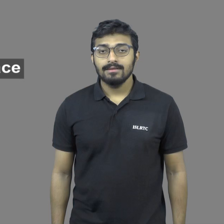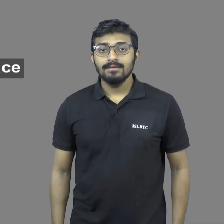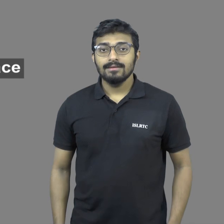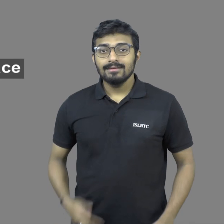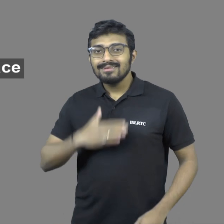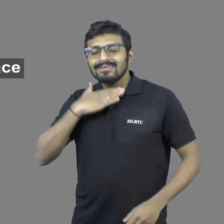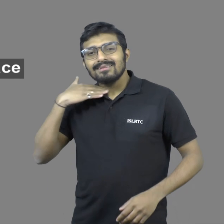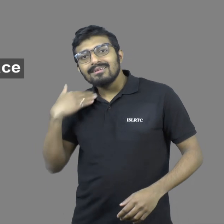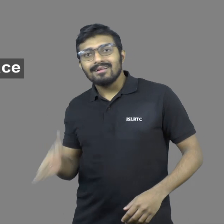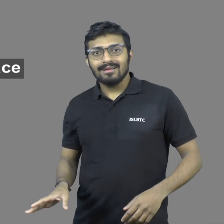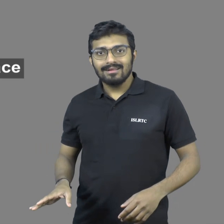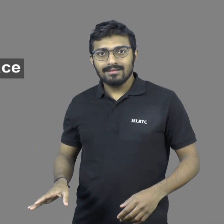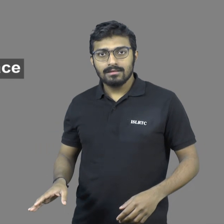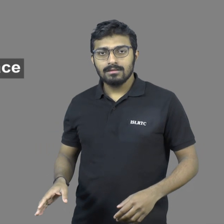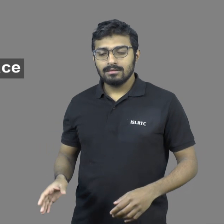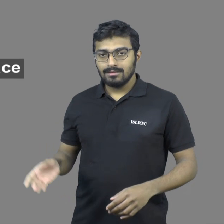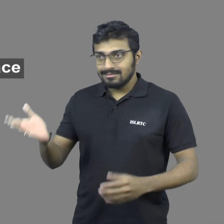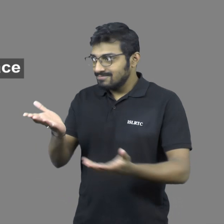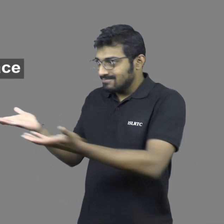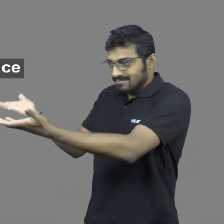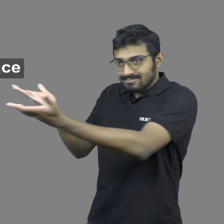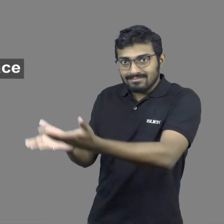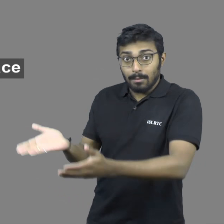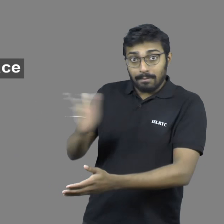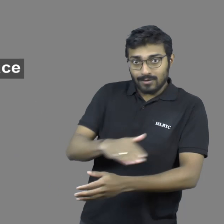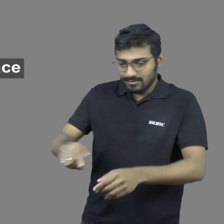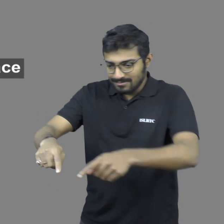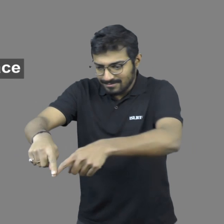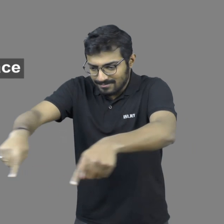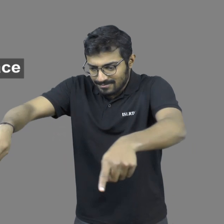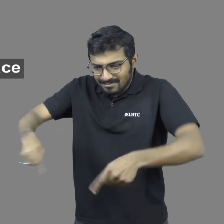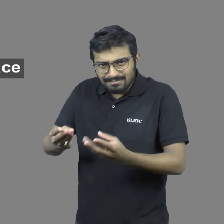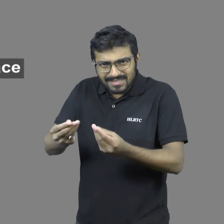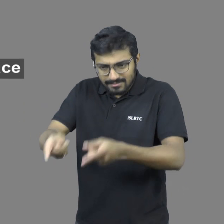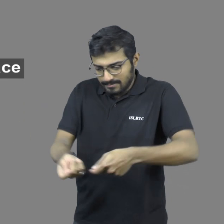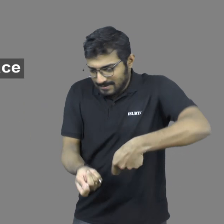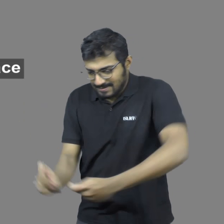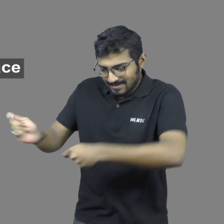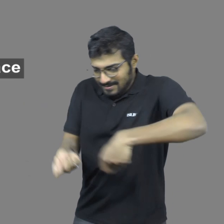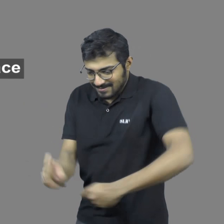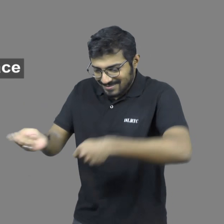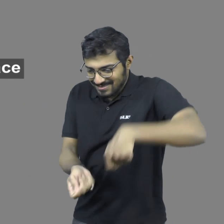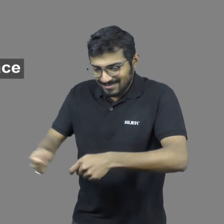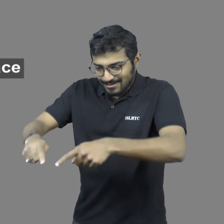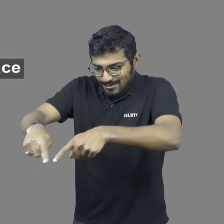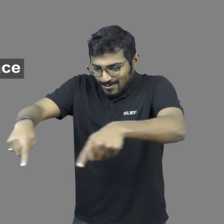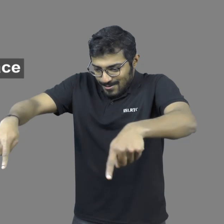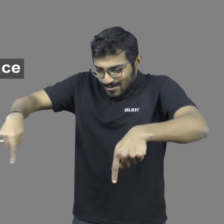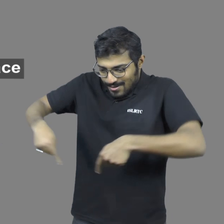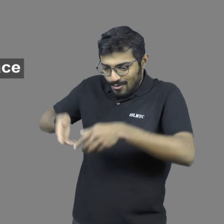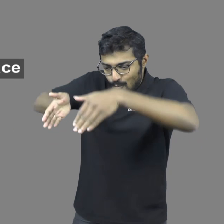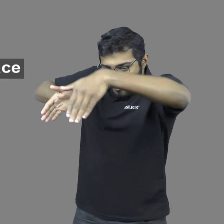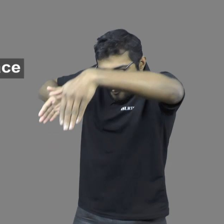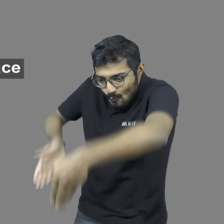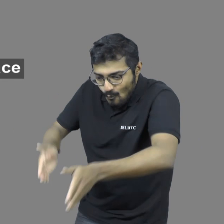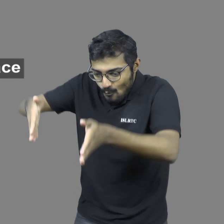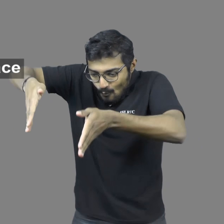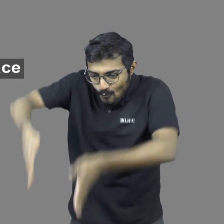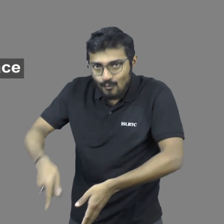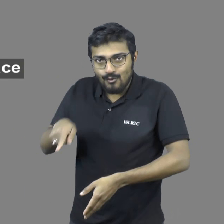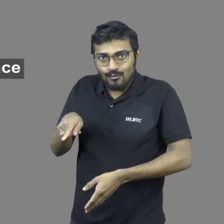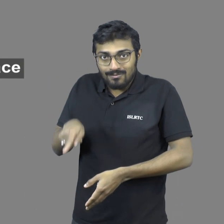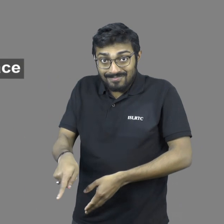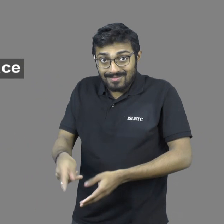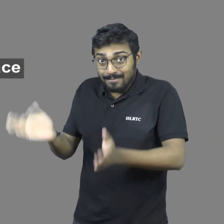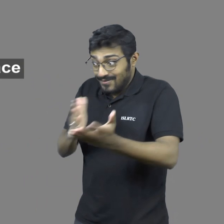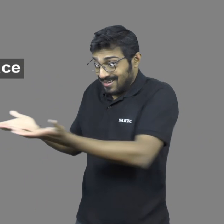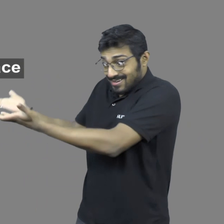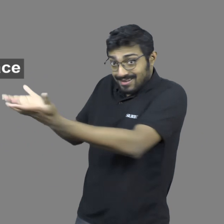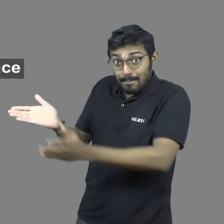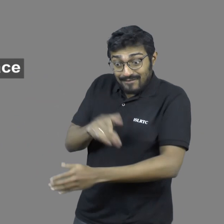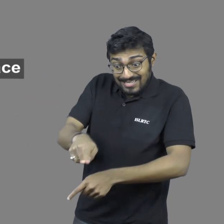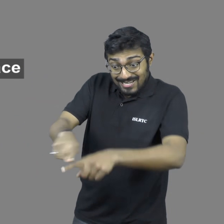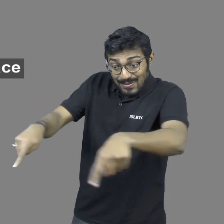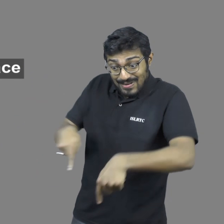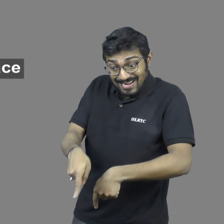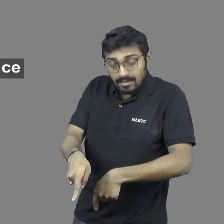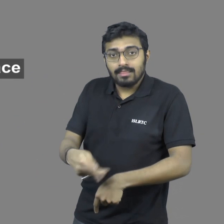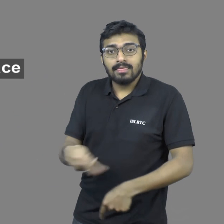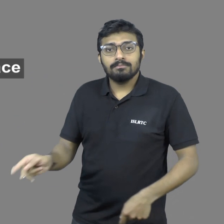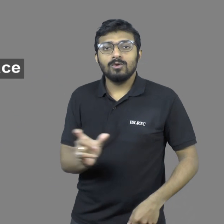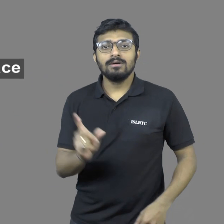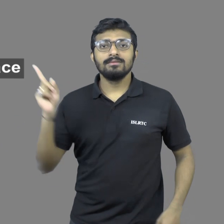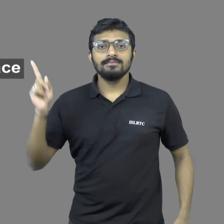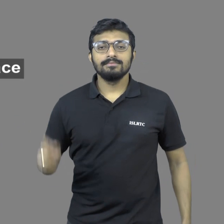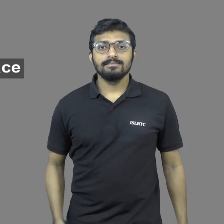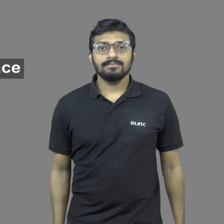Grave Burial Place